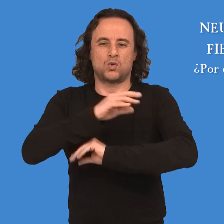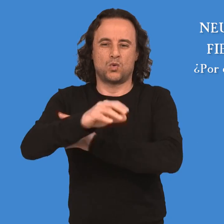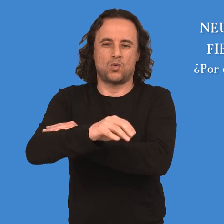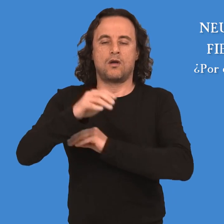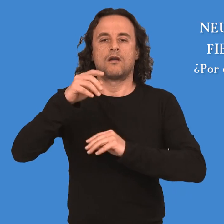tensión